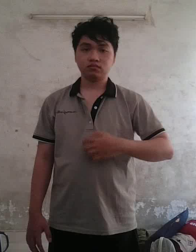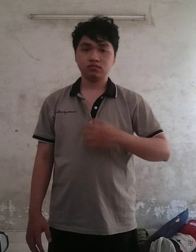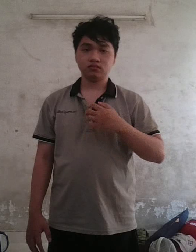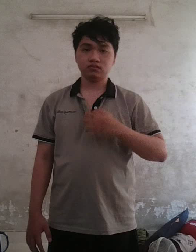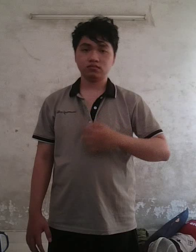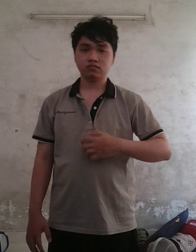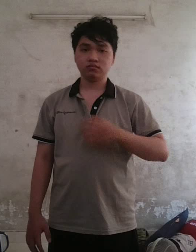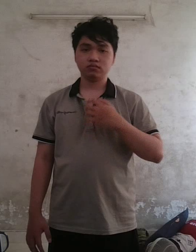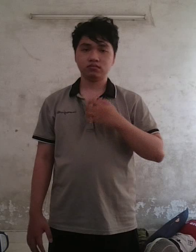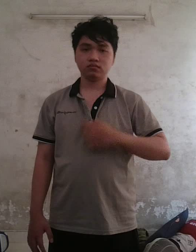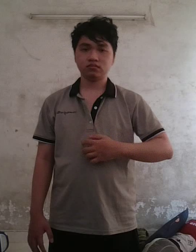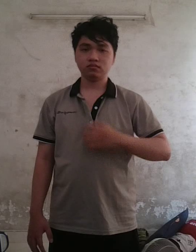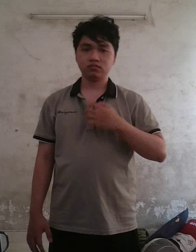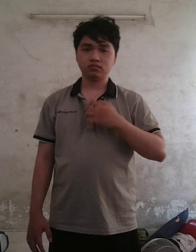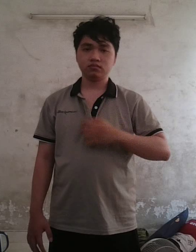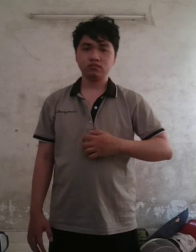ghen